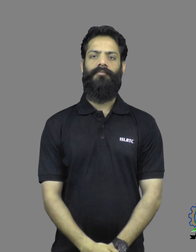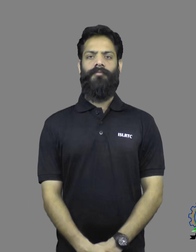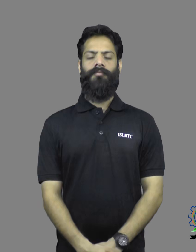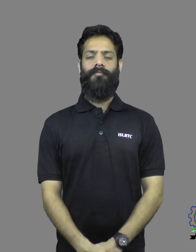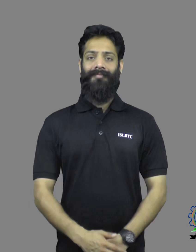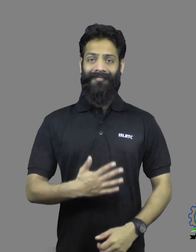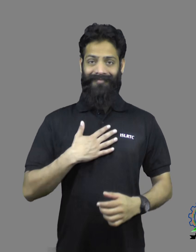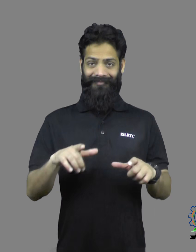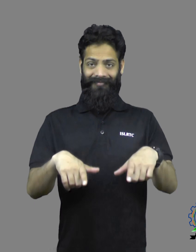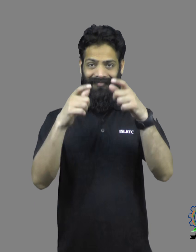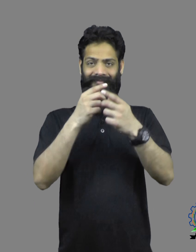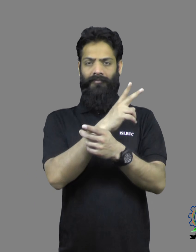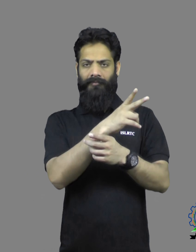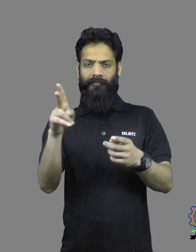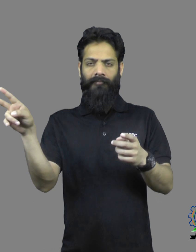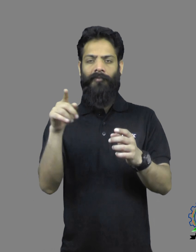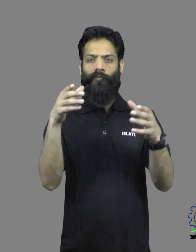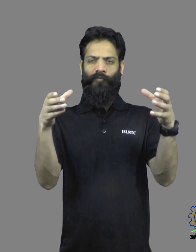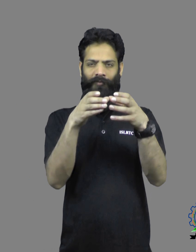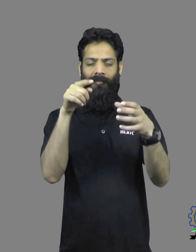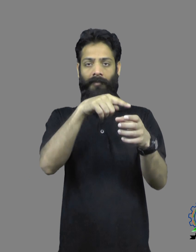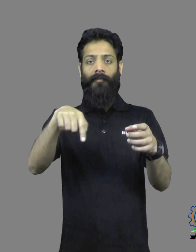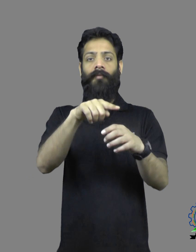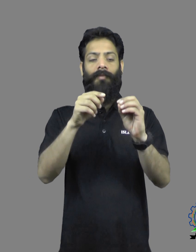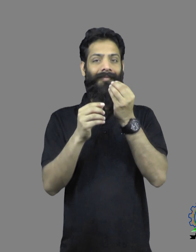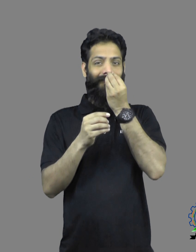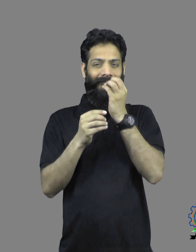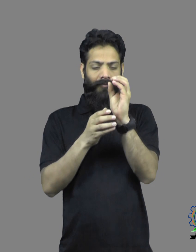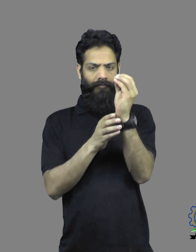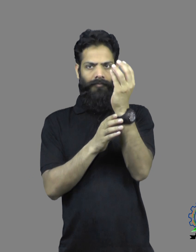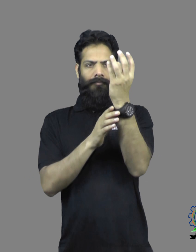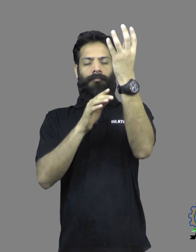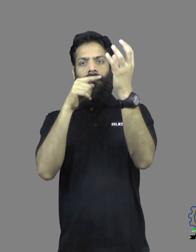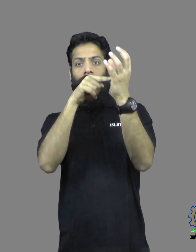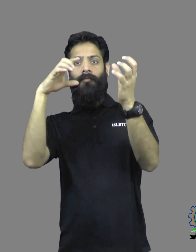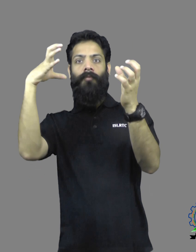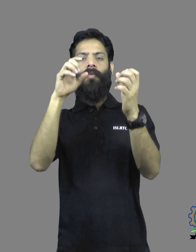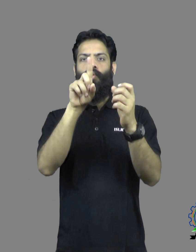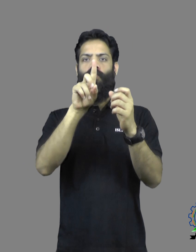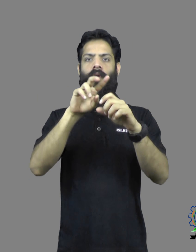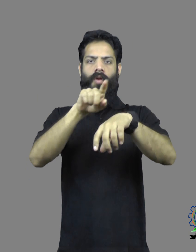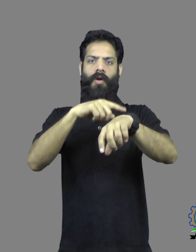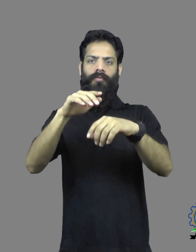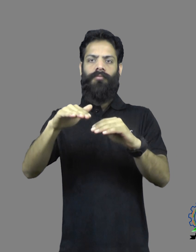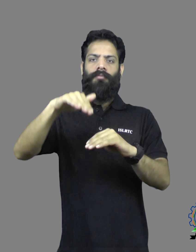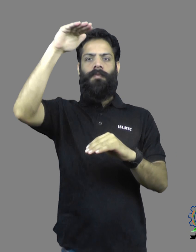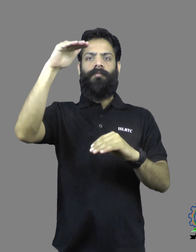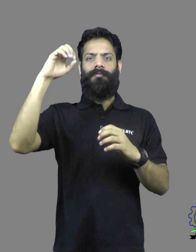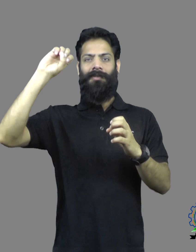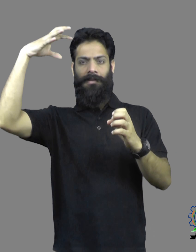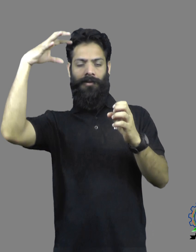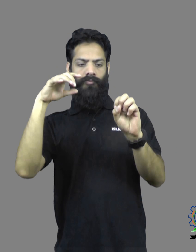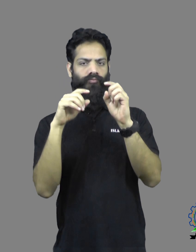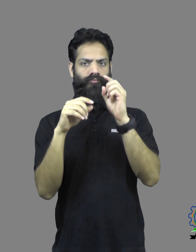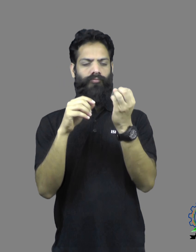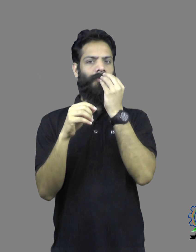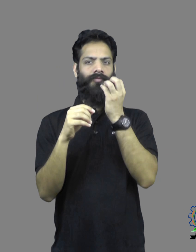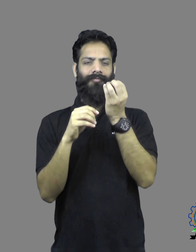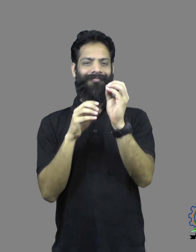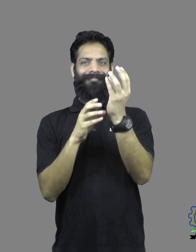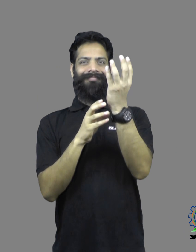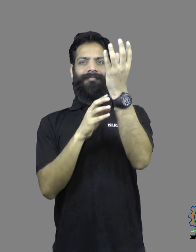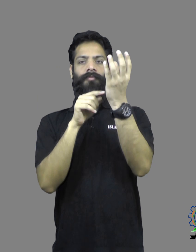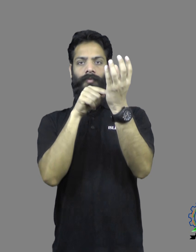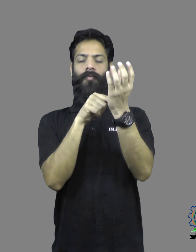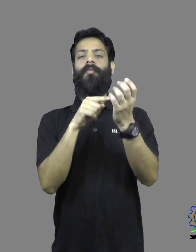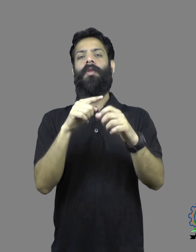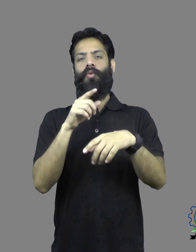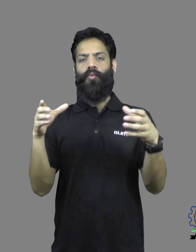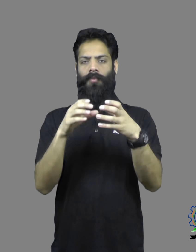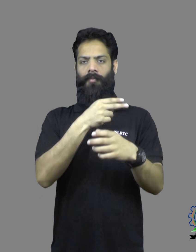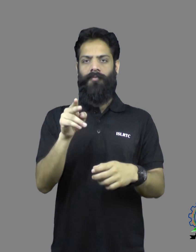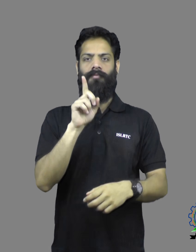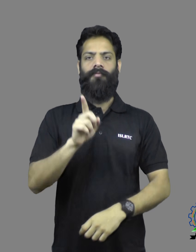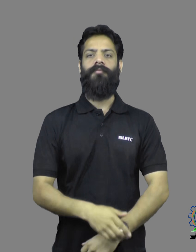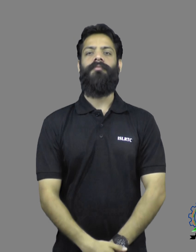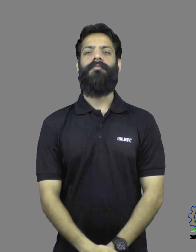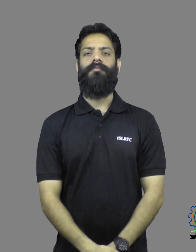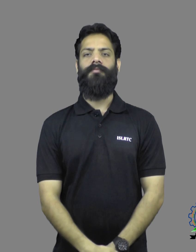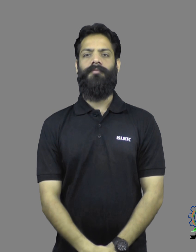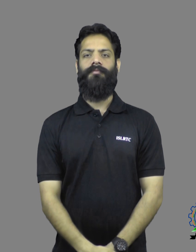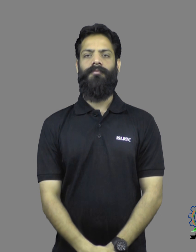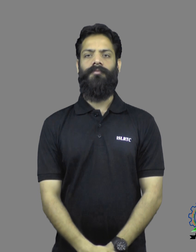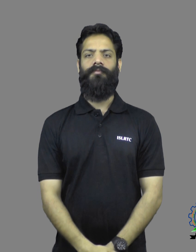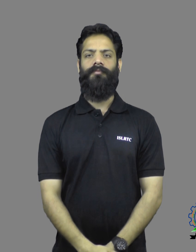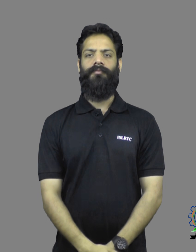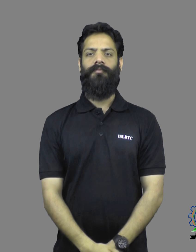Long Day Plant (LDP)